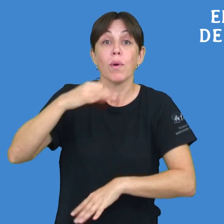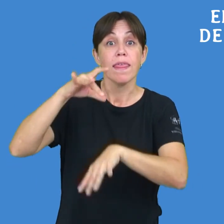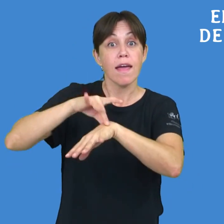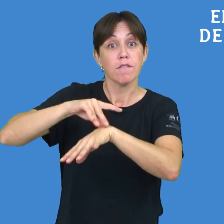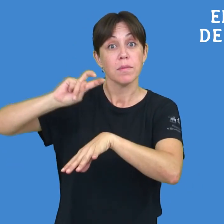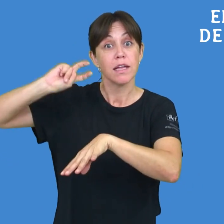enfermo